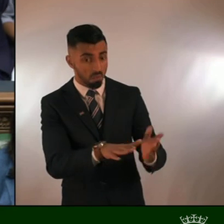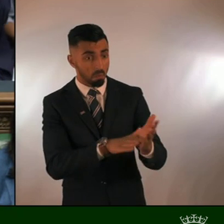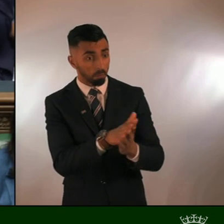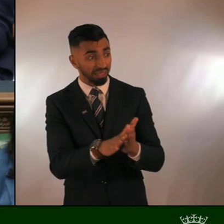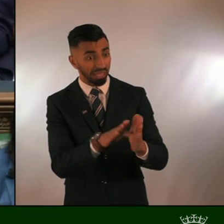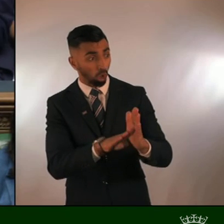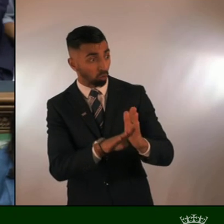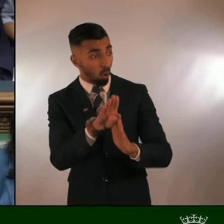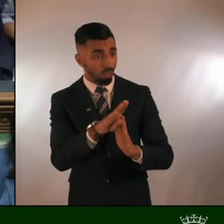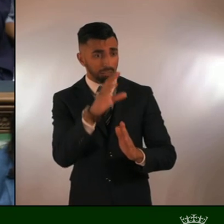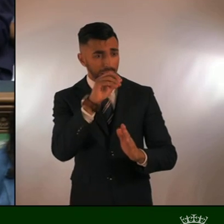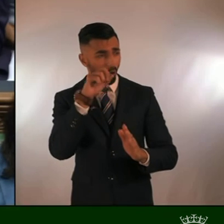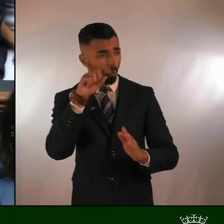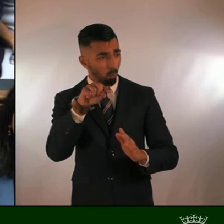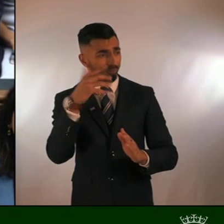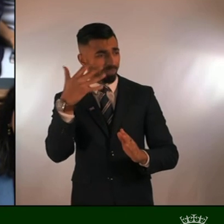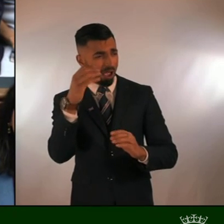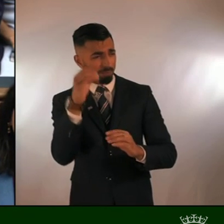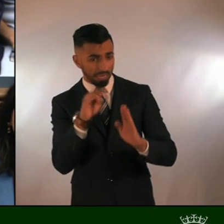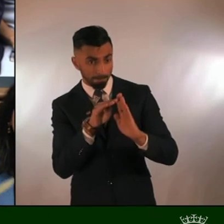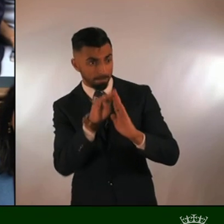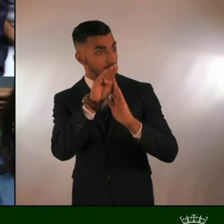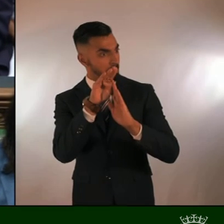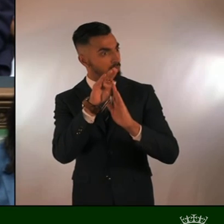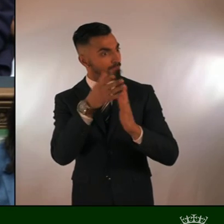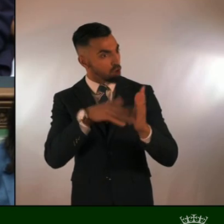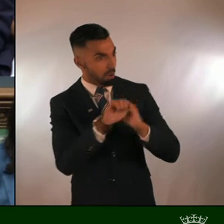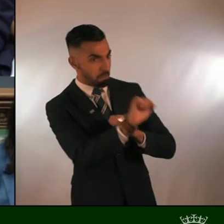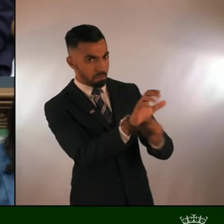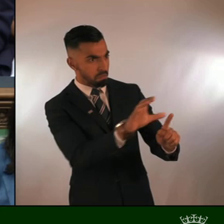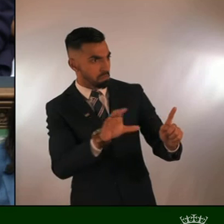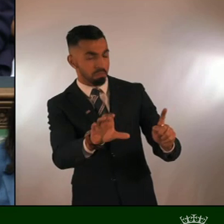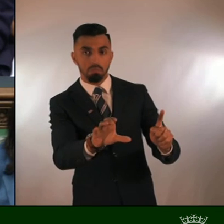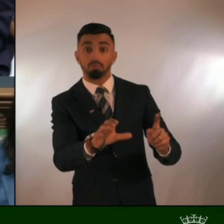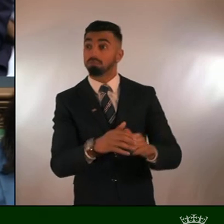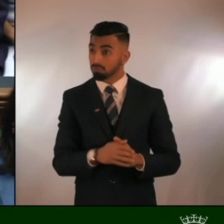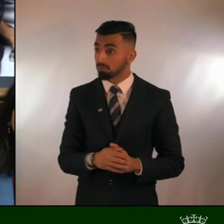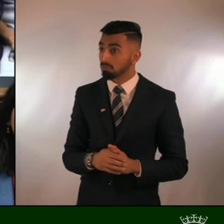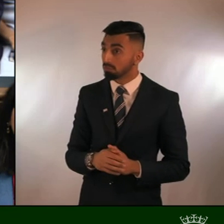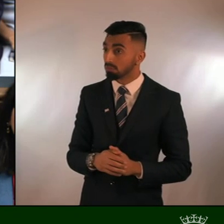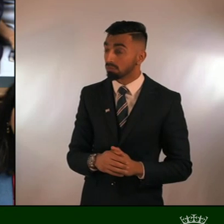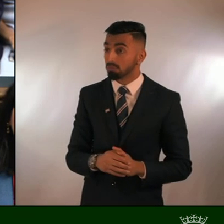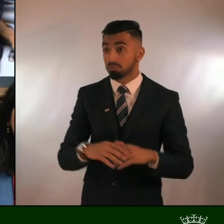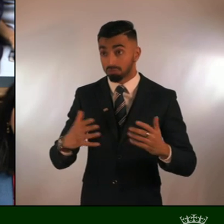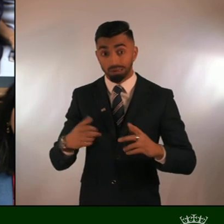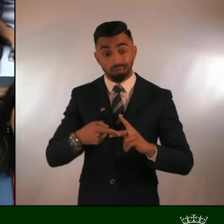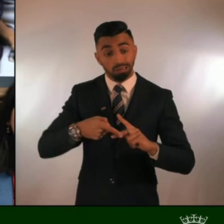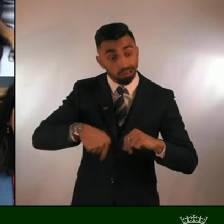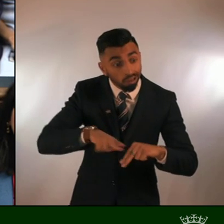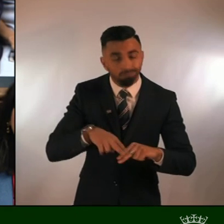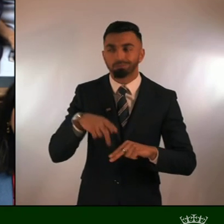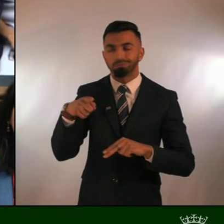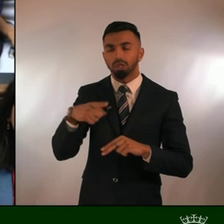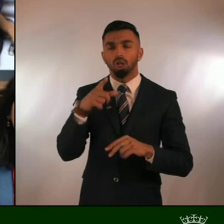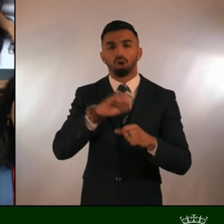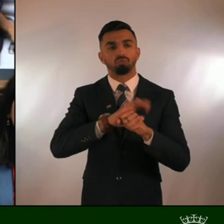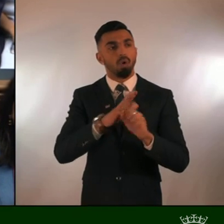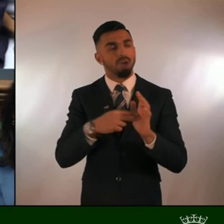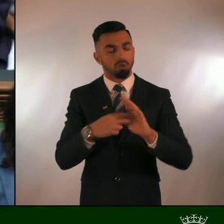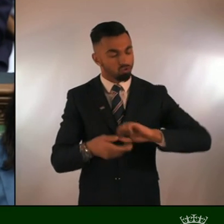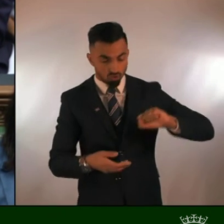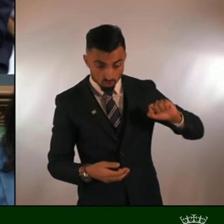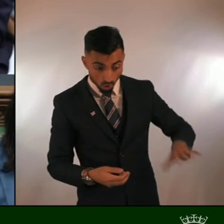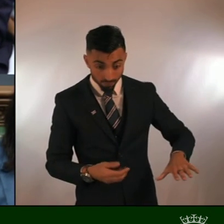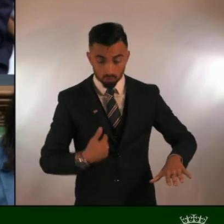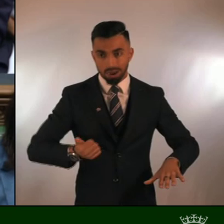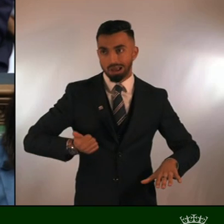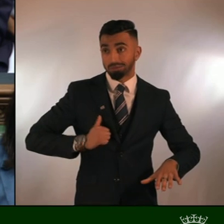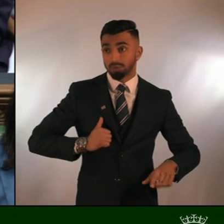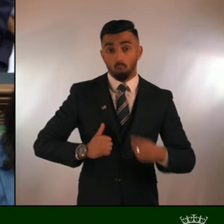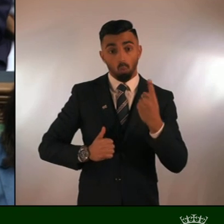For the benefit of the House, the GDP forecast, without fully accounting for the impact of coronavirus, would have led to growth of 1.1% in 2020, 1.